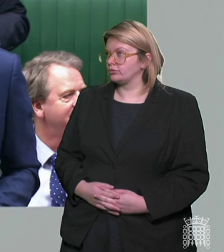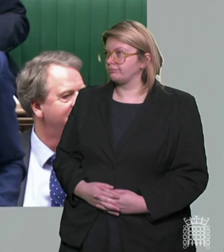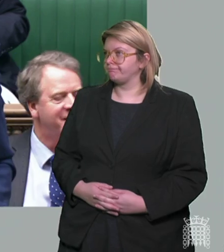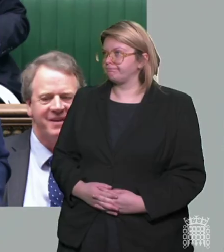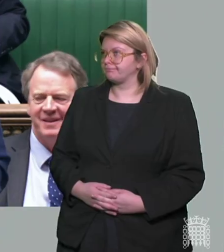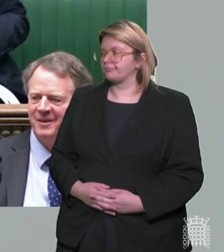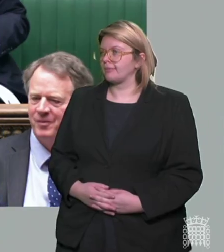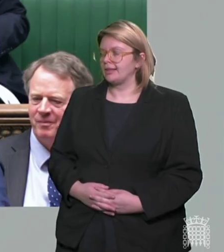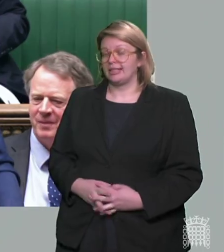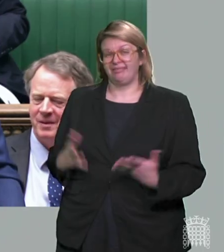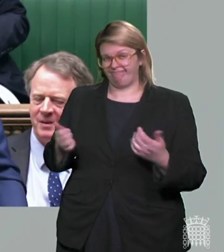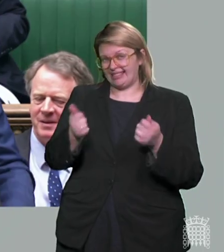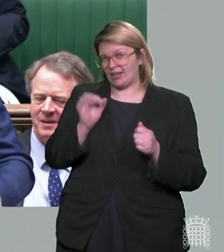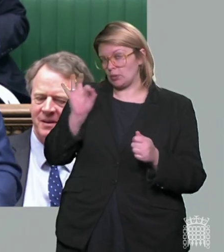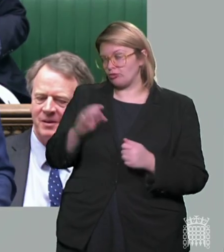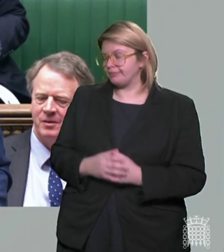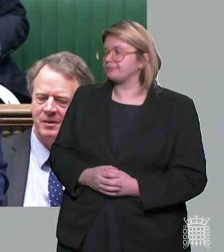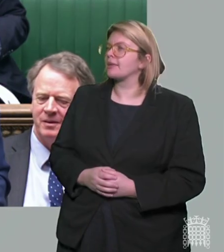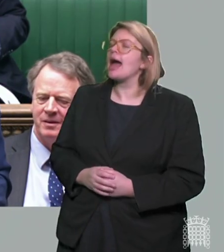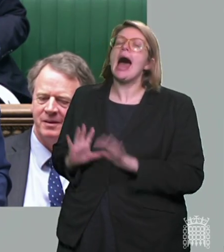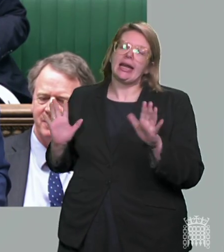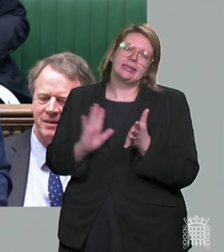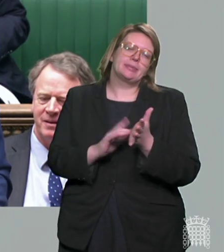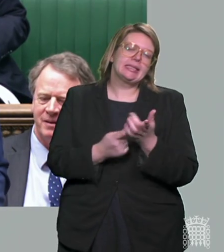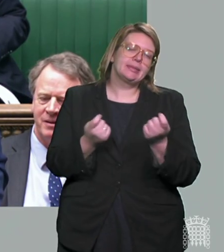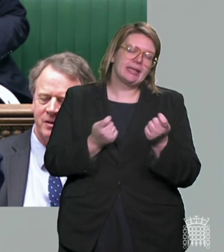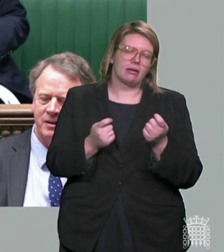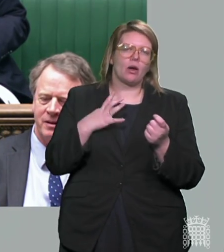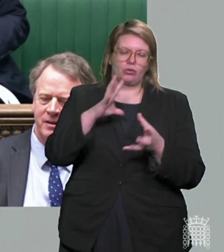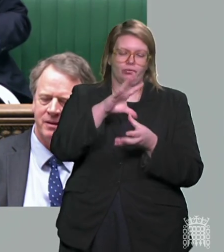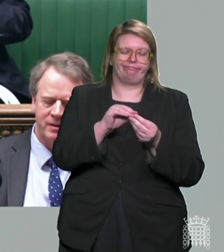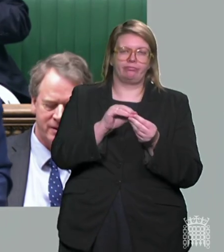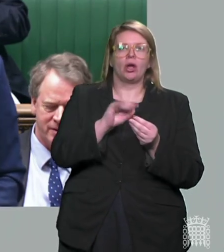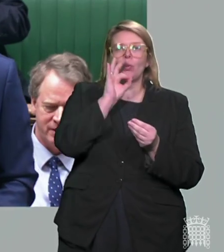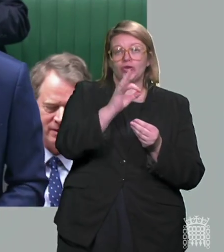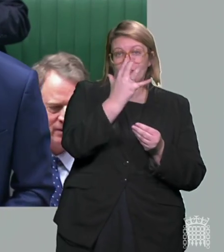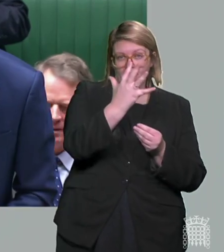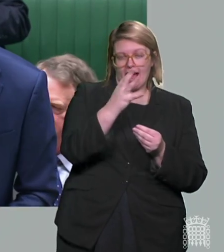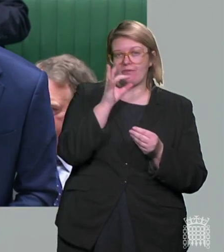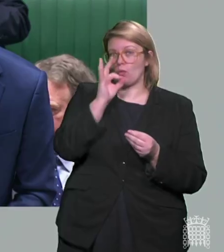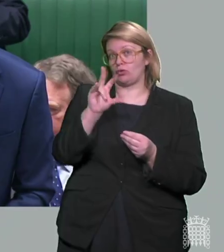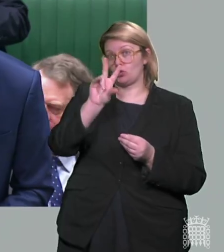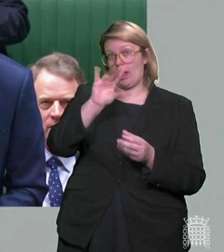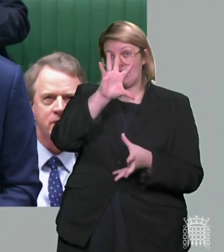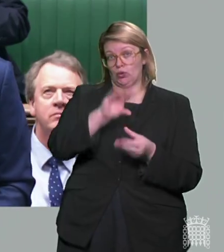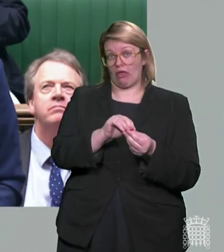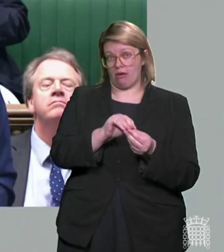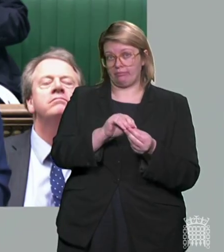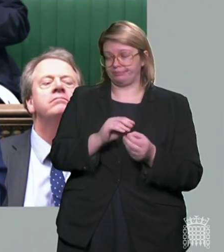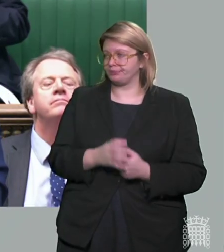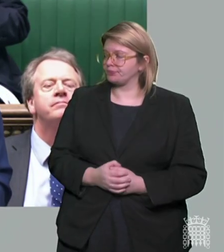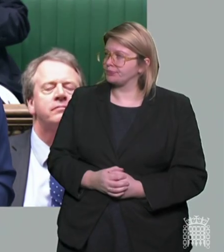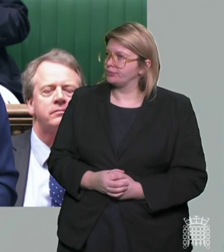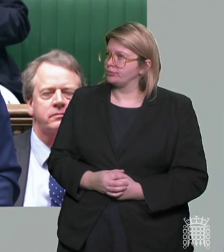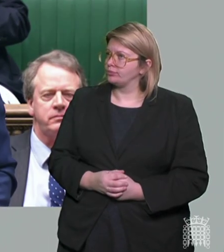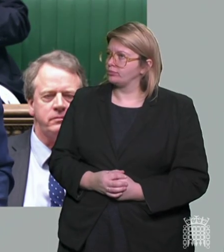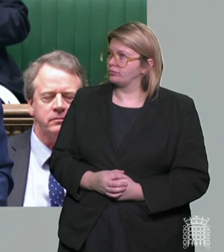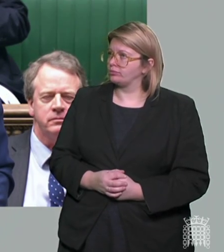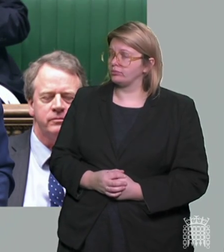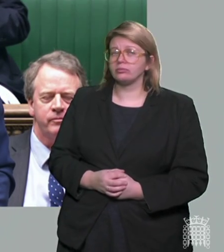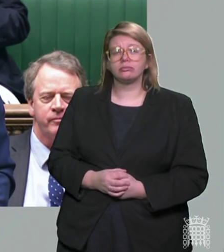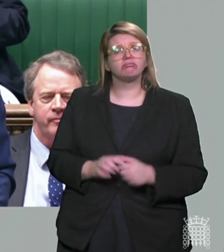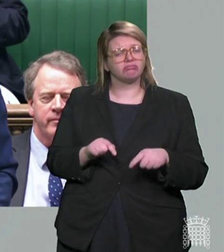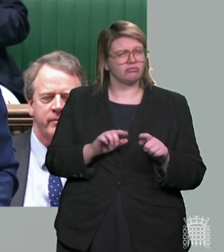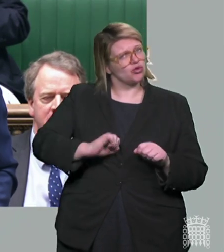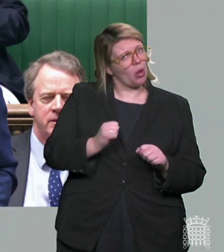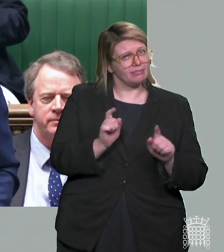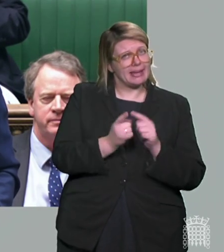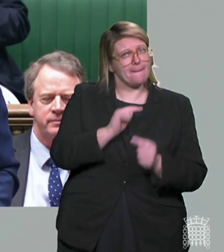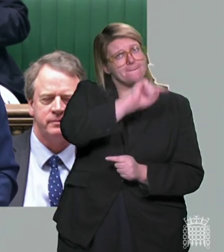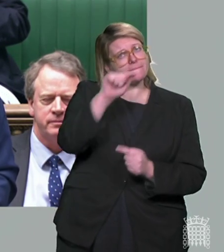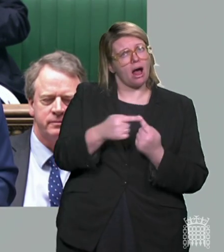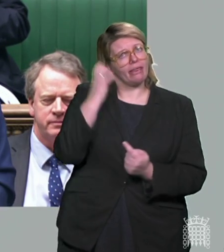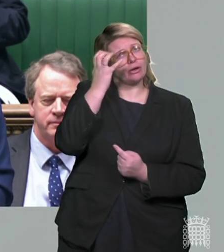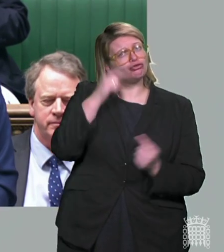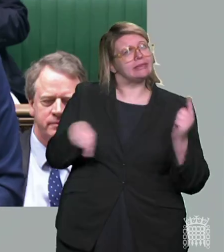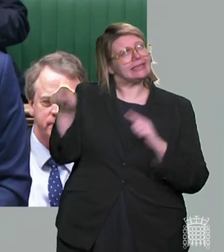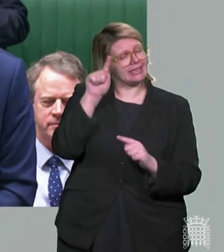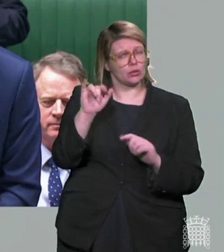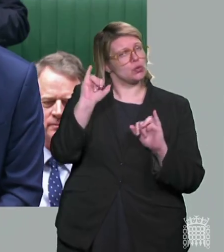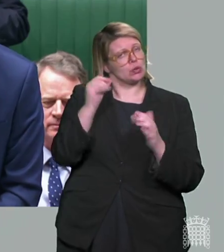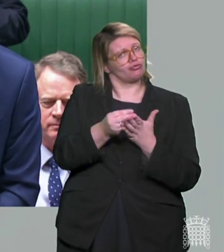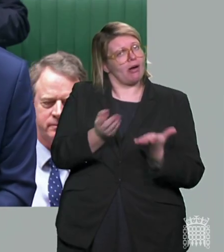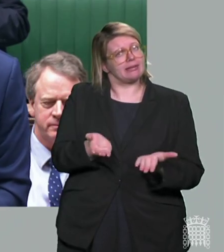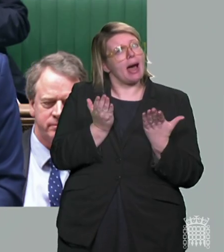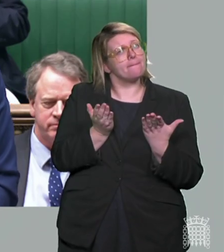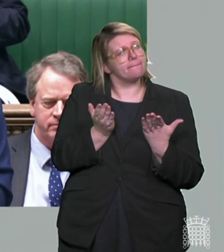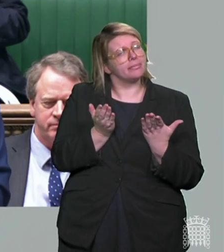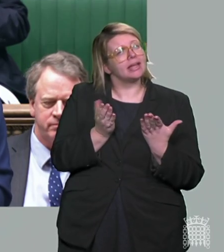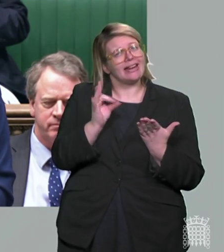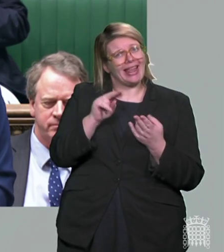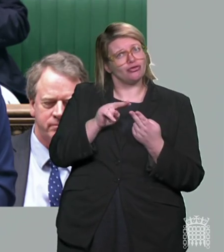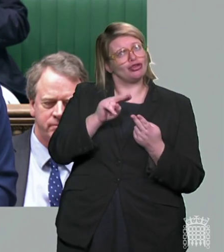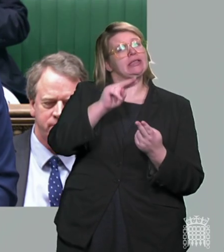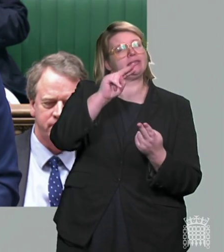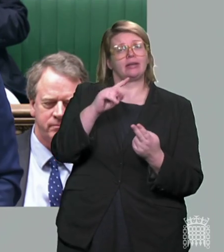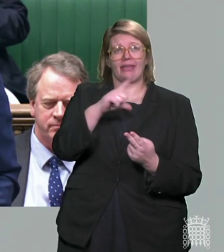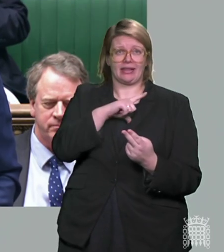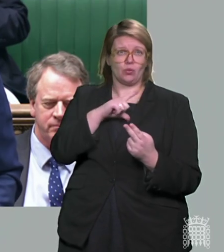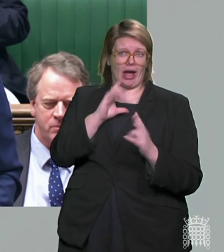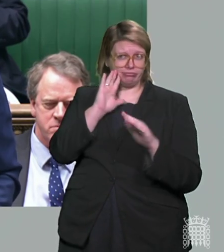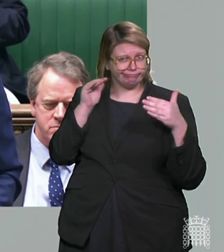Like many countries around the world, the UK faces the challenge of high inflation, which is why the Prime Minister has made tackling inflation a key immediate priority.